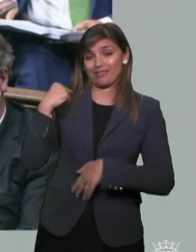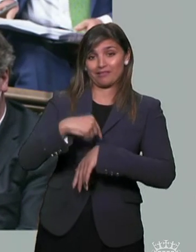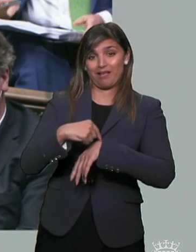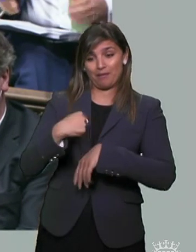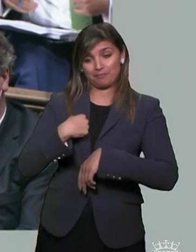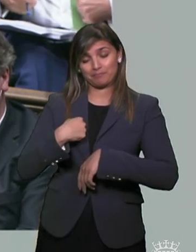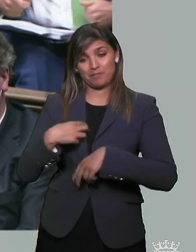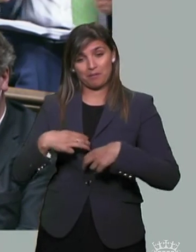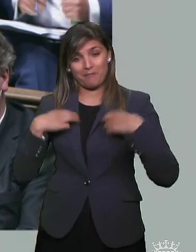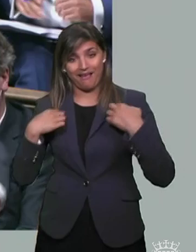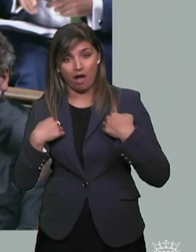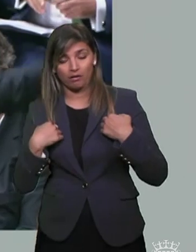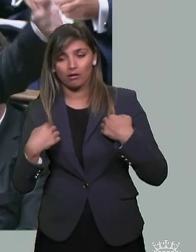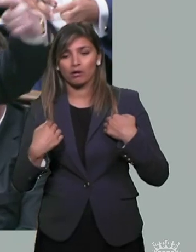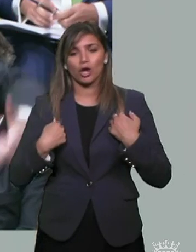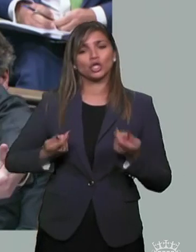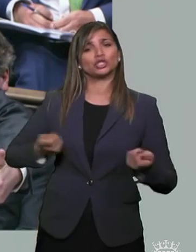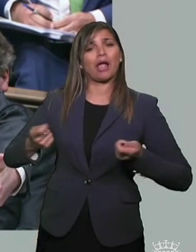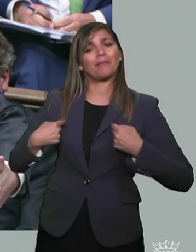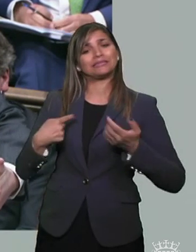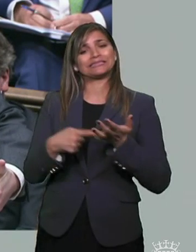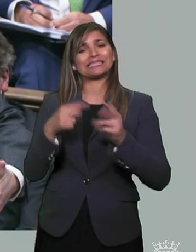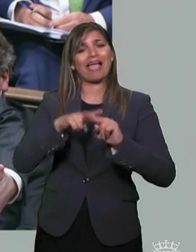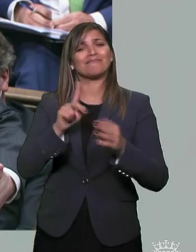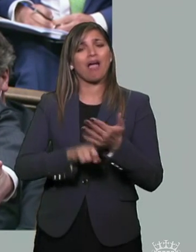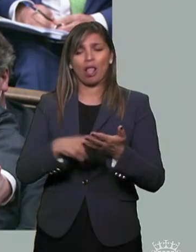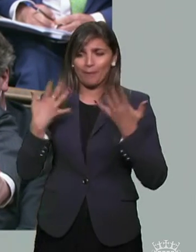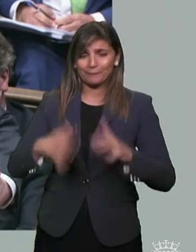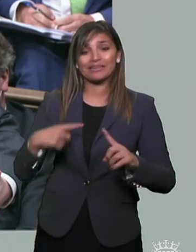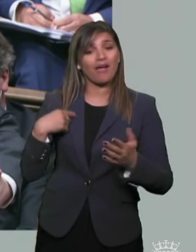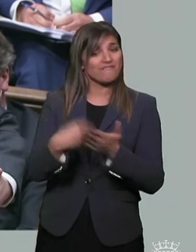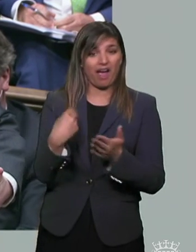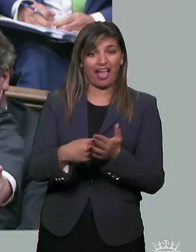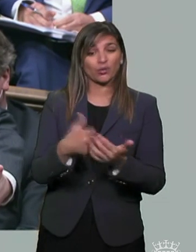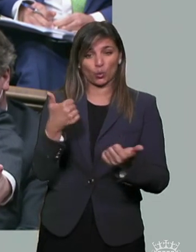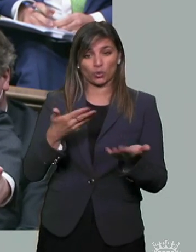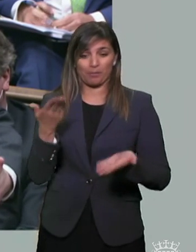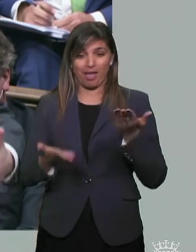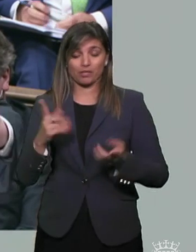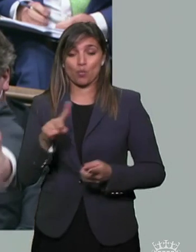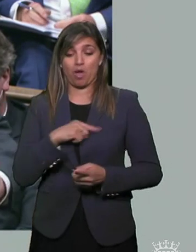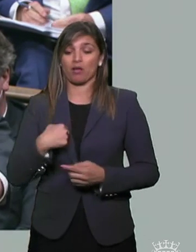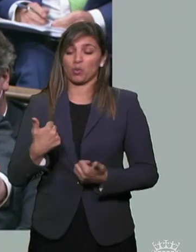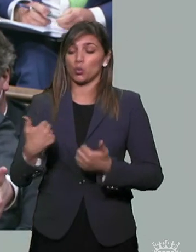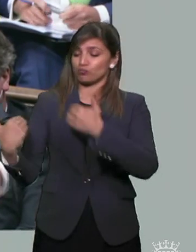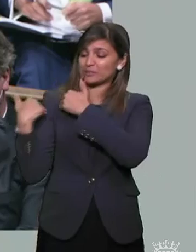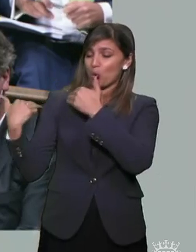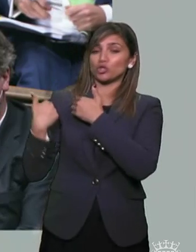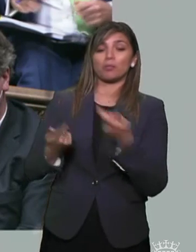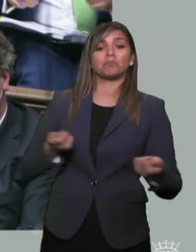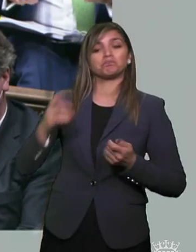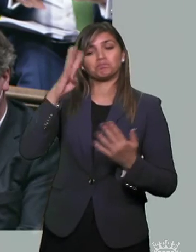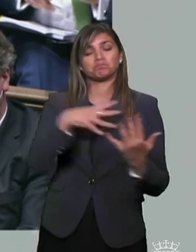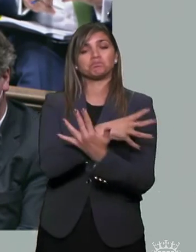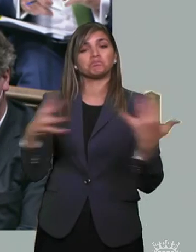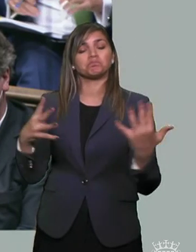When I was Mayor and chairman of Transport for London, we had our finances in balance because I ran a responsible fares policy.